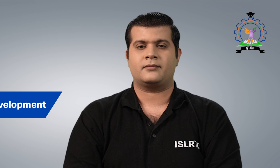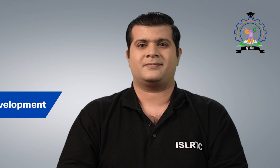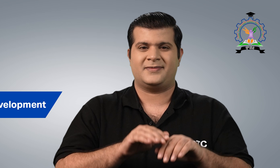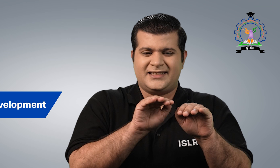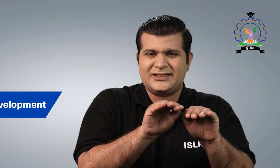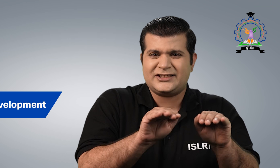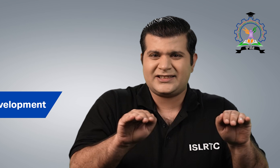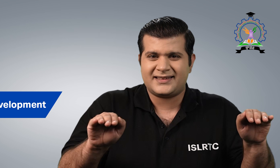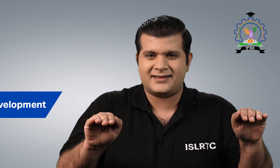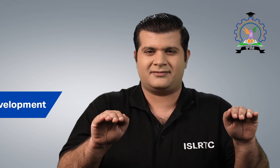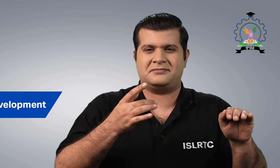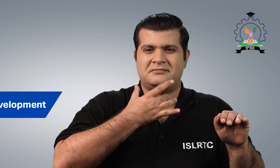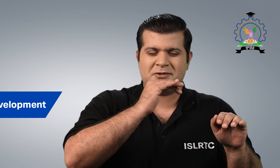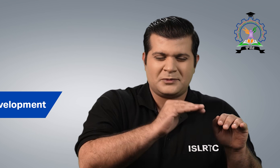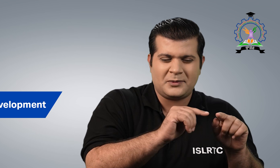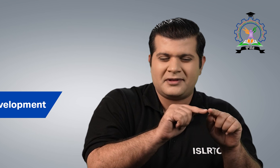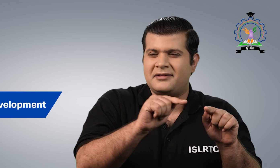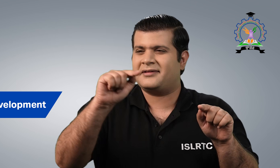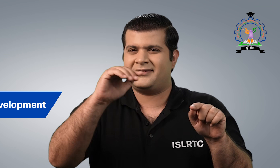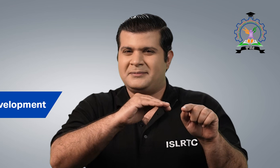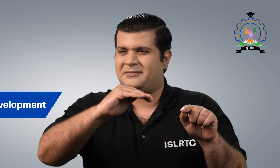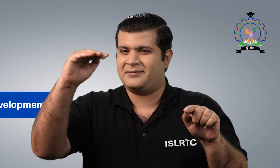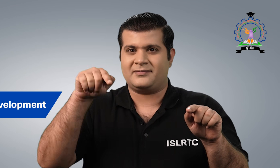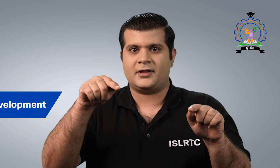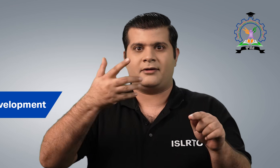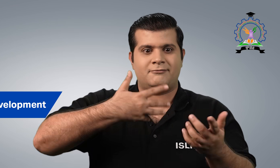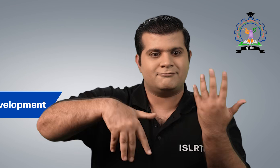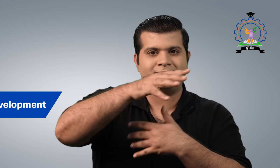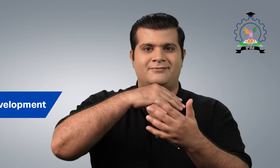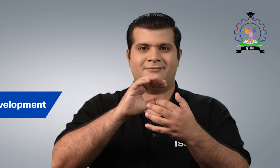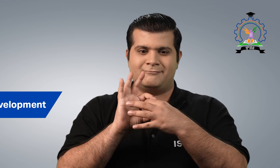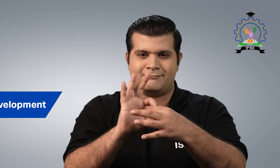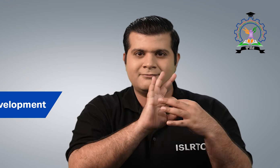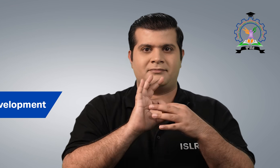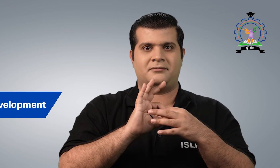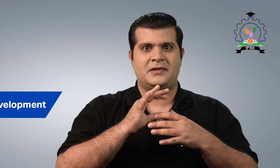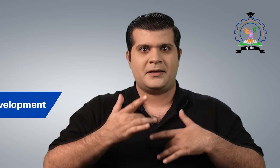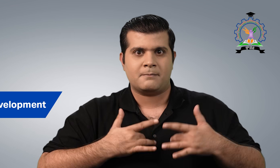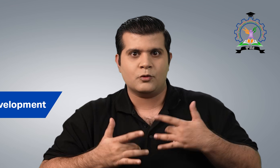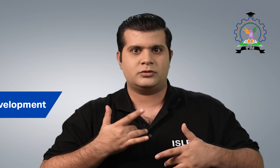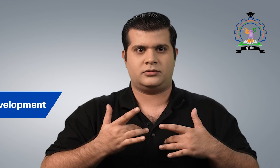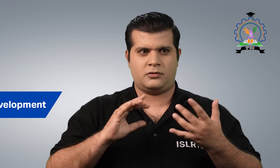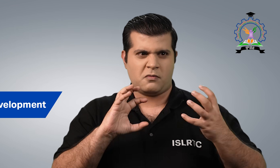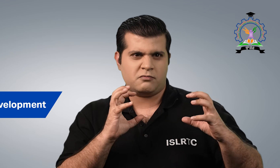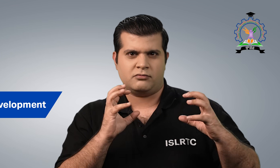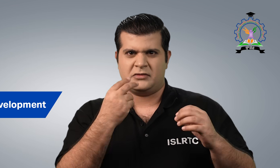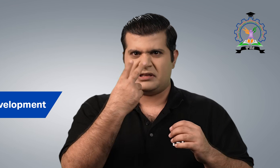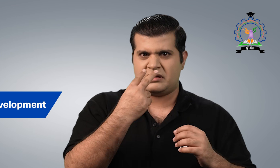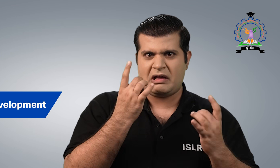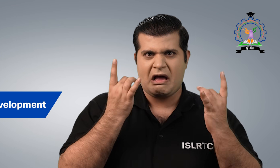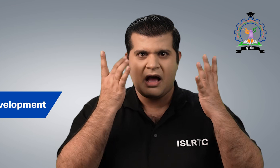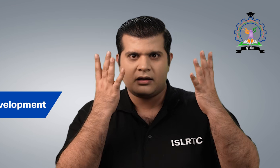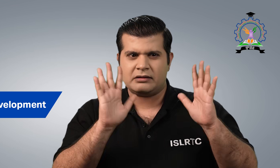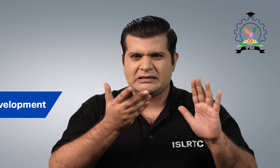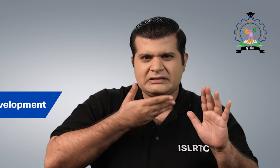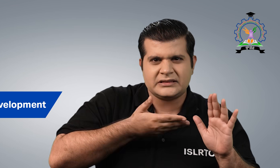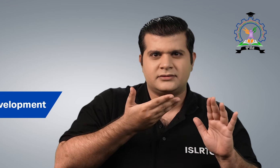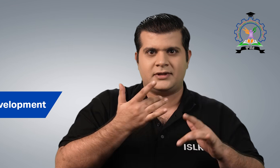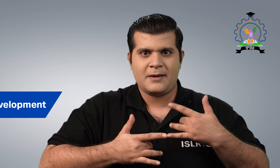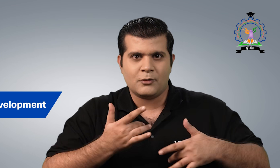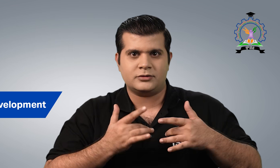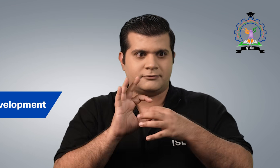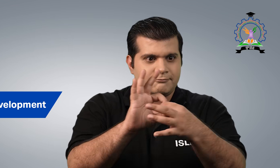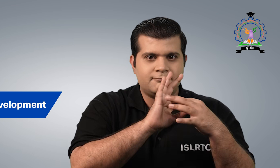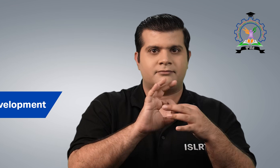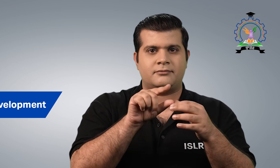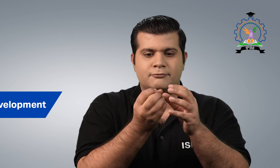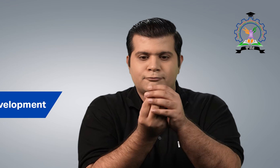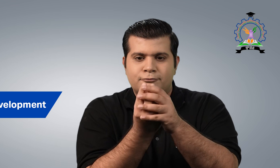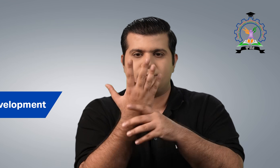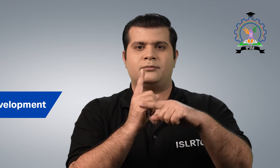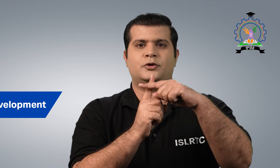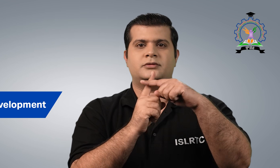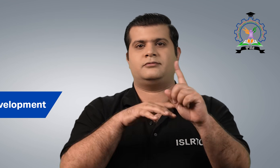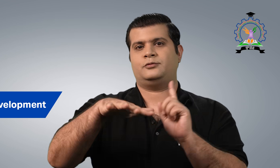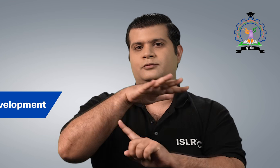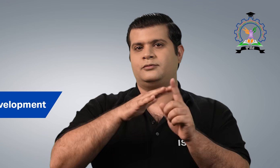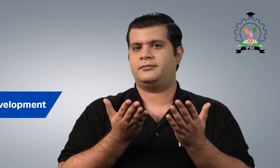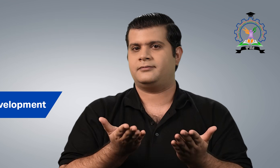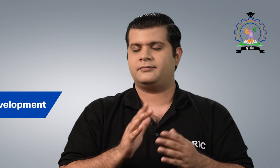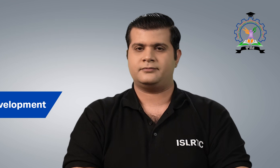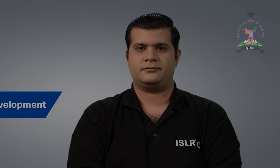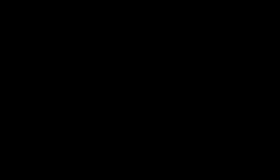It refers to the process through which children learn to manage their emotions such as anger, sadness etc and develop social skills.